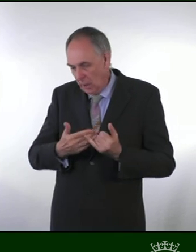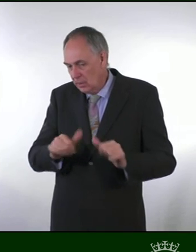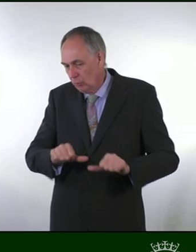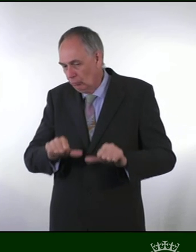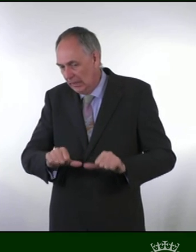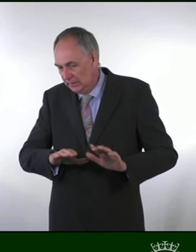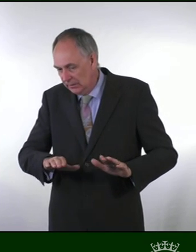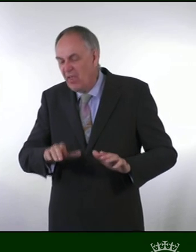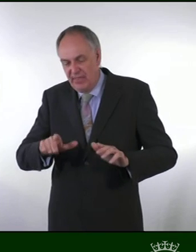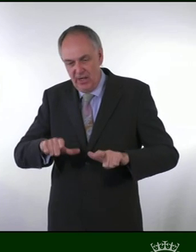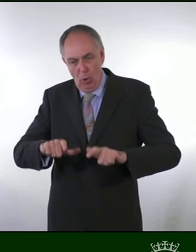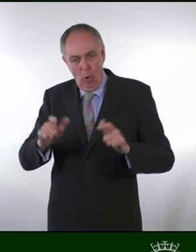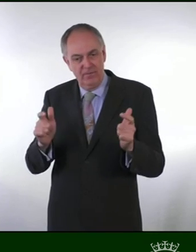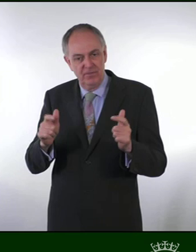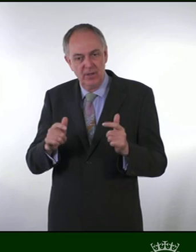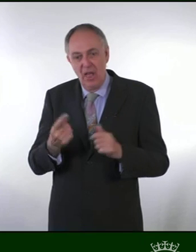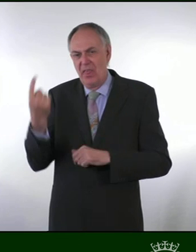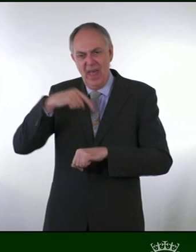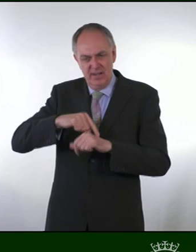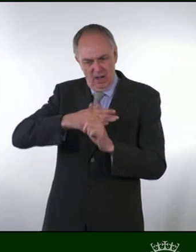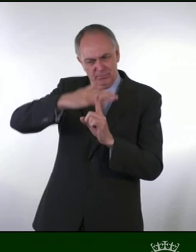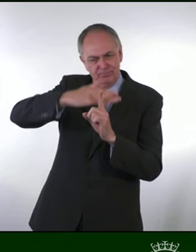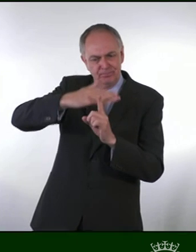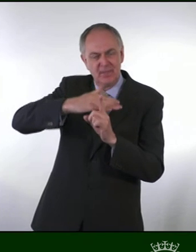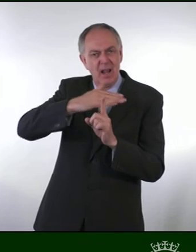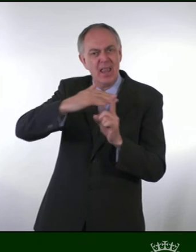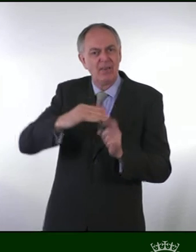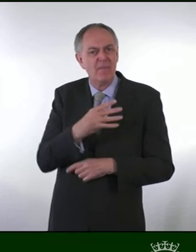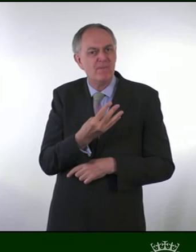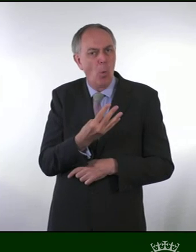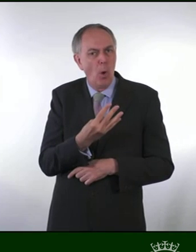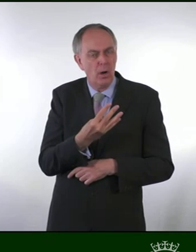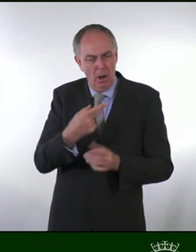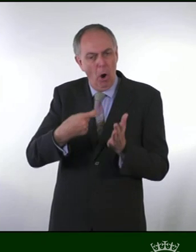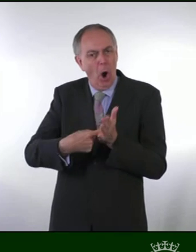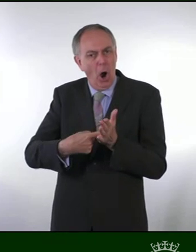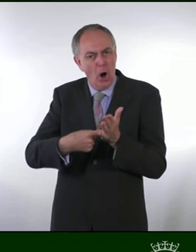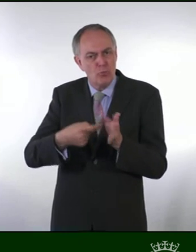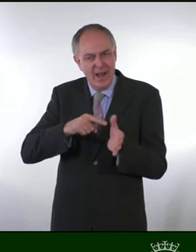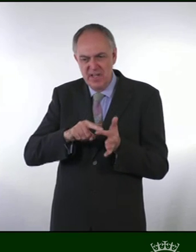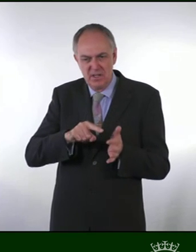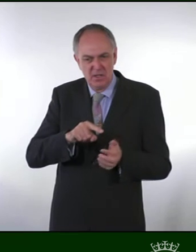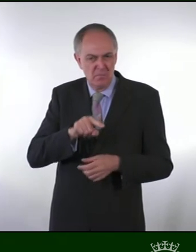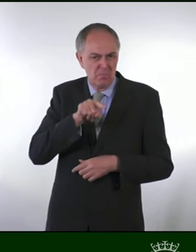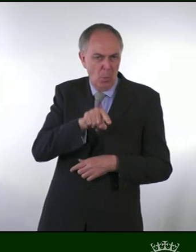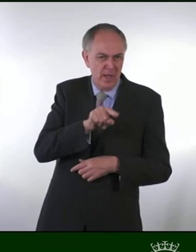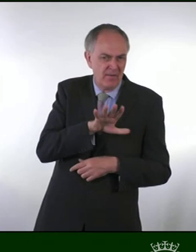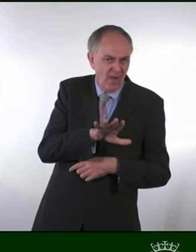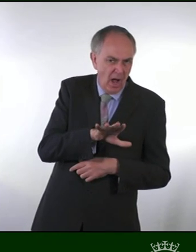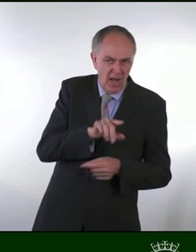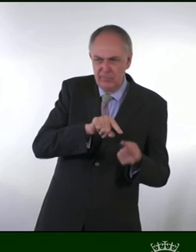At the time that he said that, the alert level was 4, and the R rate was between 0.5 and 0.9.